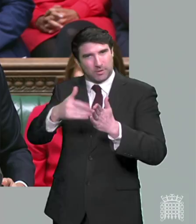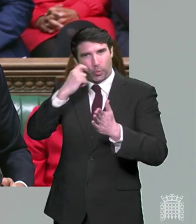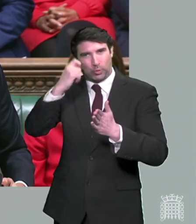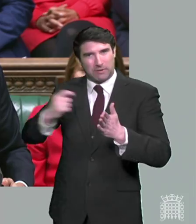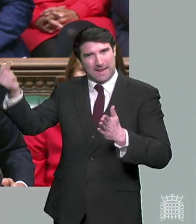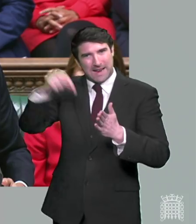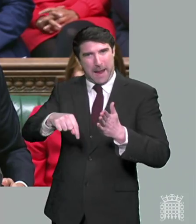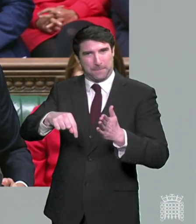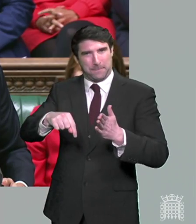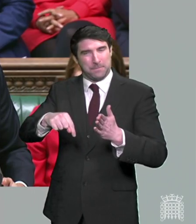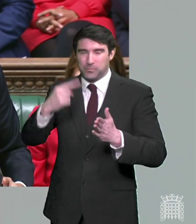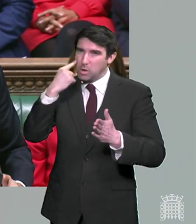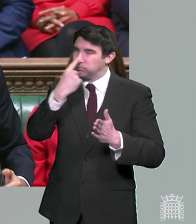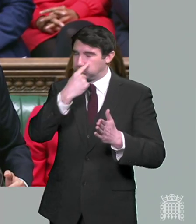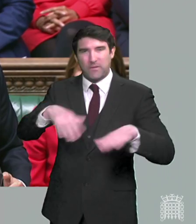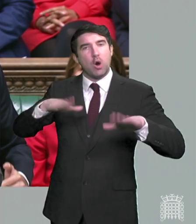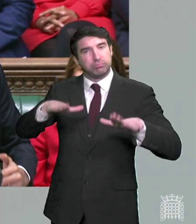Many Members of this House will have visited that effort in their constituencies.